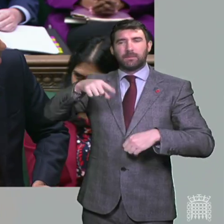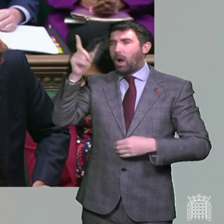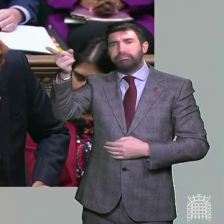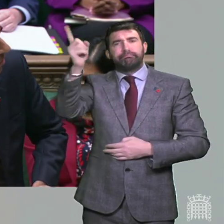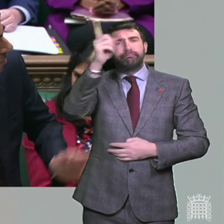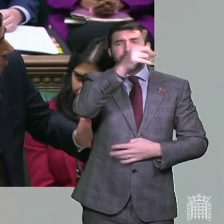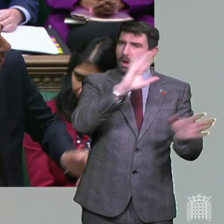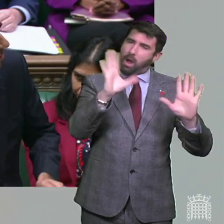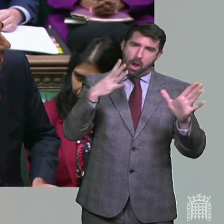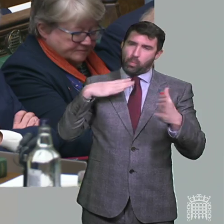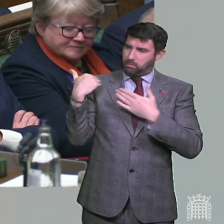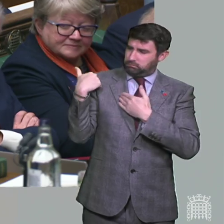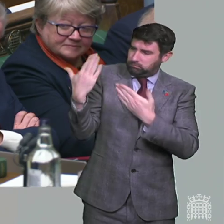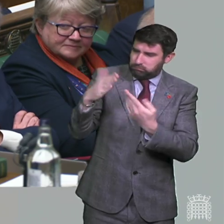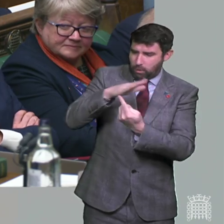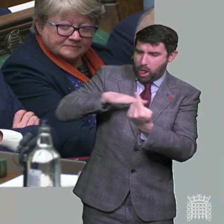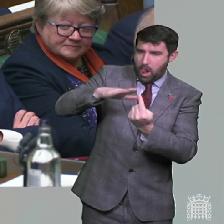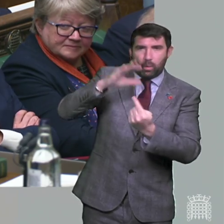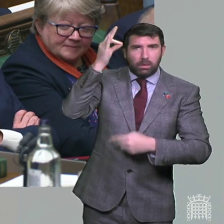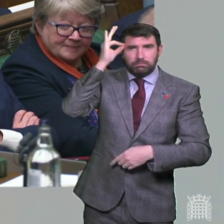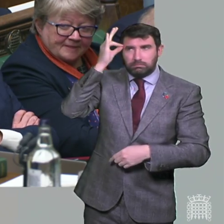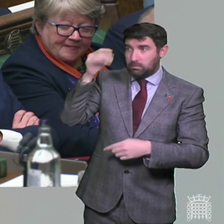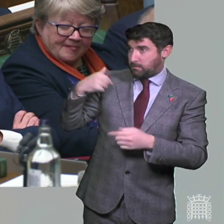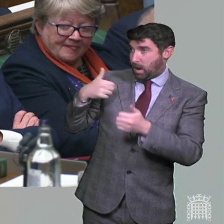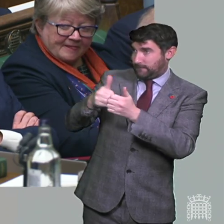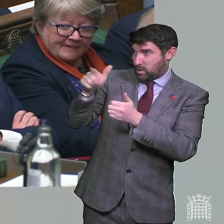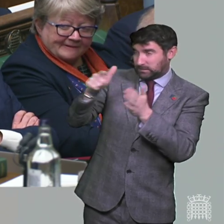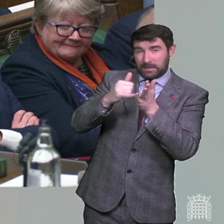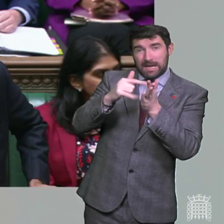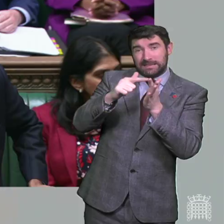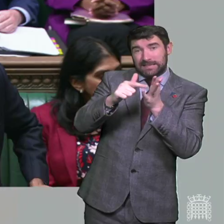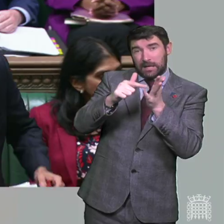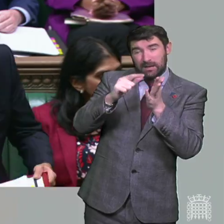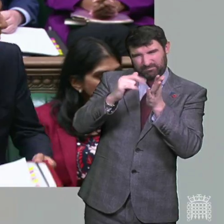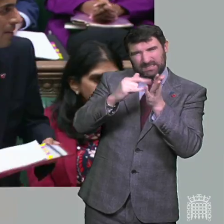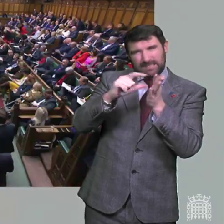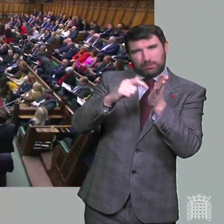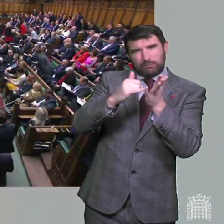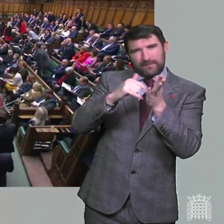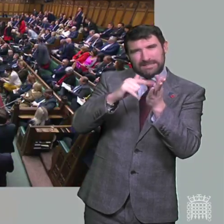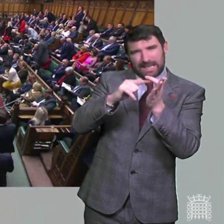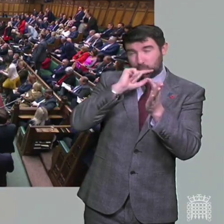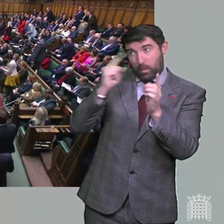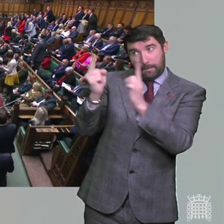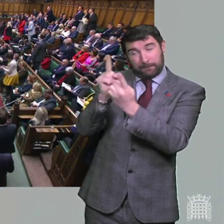My right honourable Friend the Secretary of State is happy to meet her to discuss how best to make that a reality.